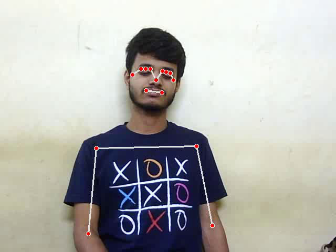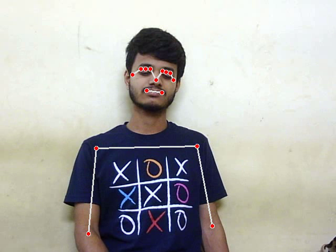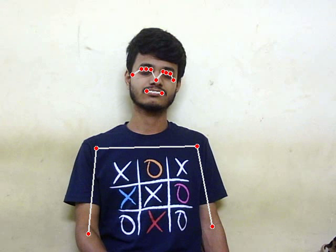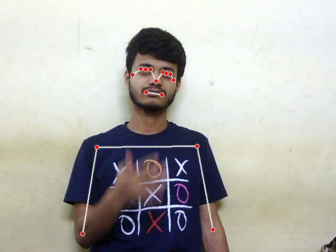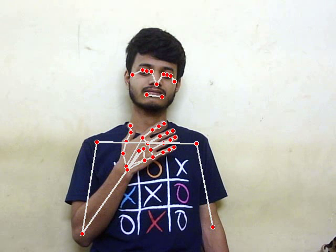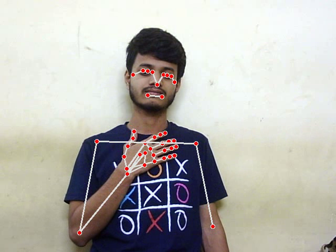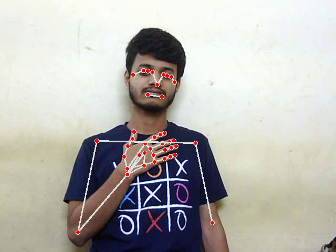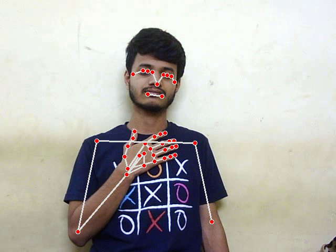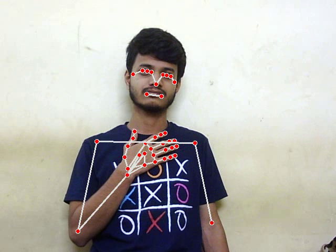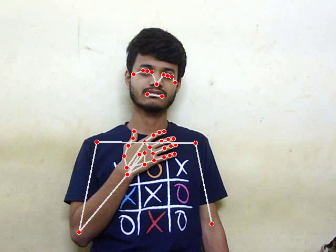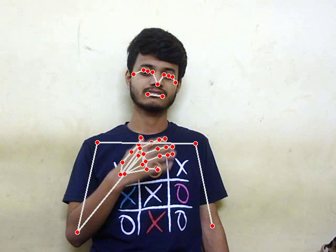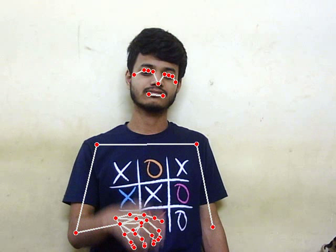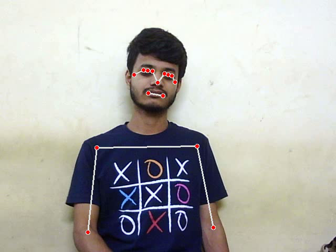my